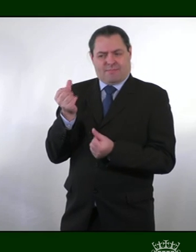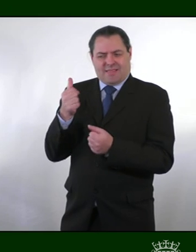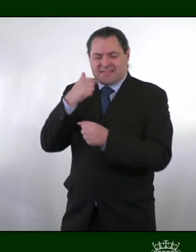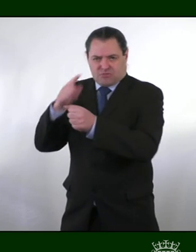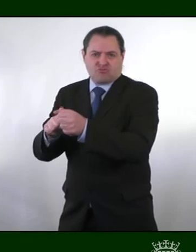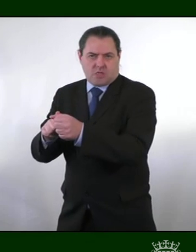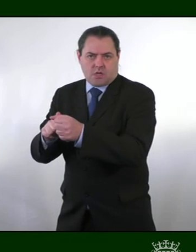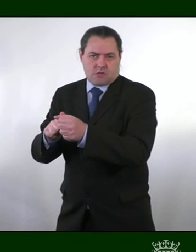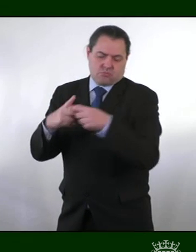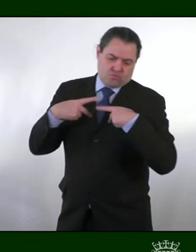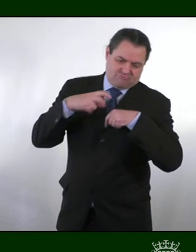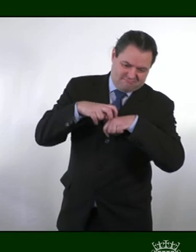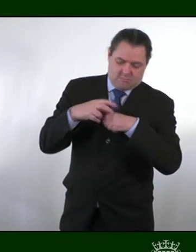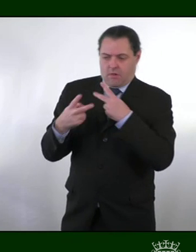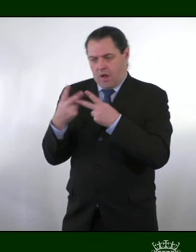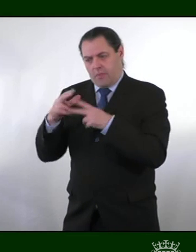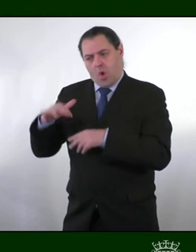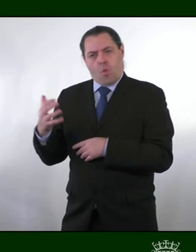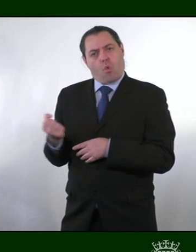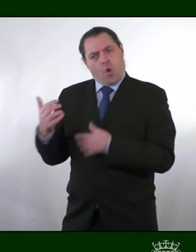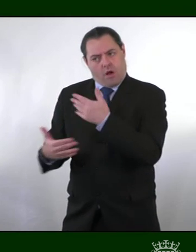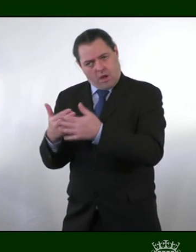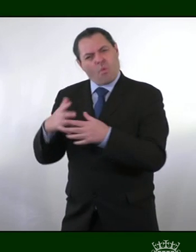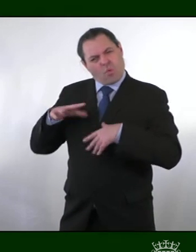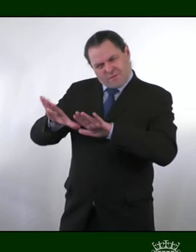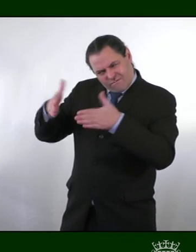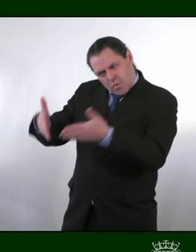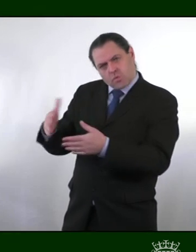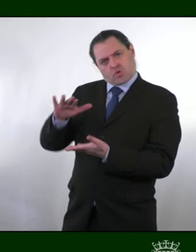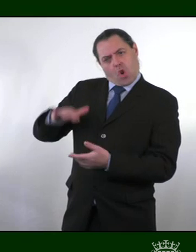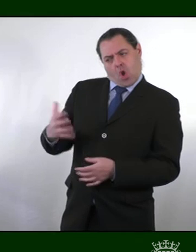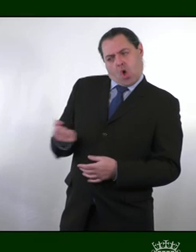And we want to do more for the lowest paid.